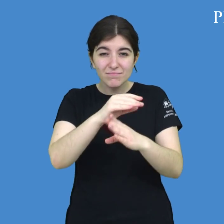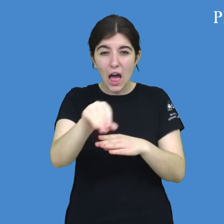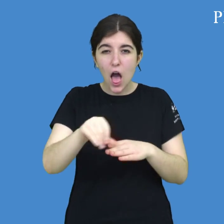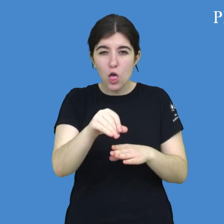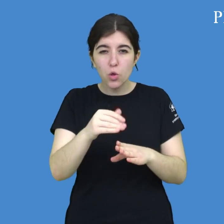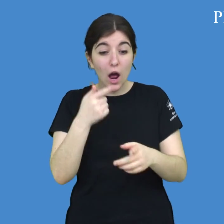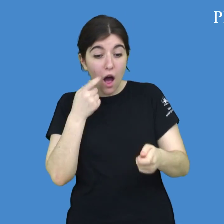azúcar